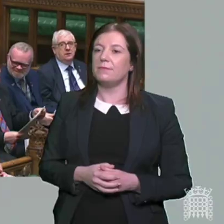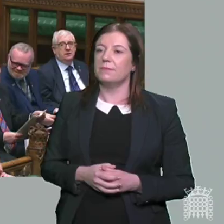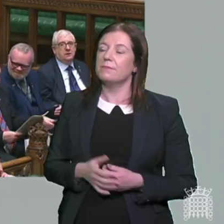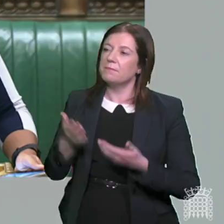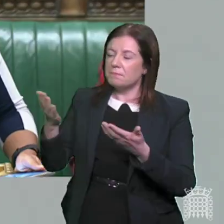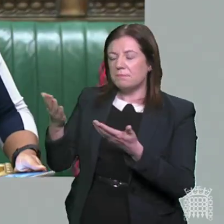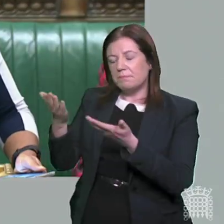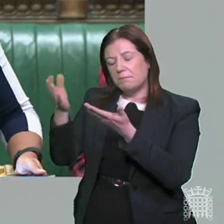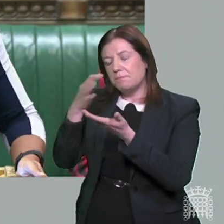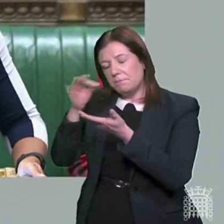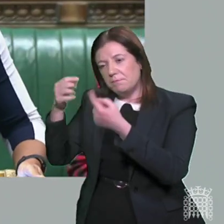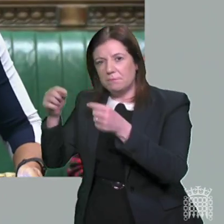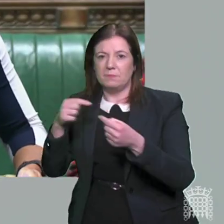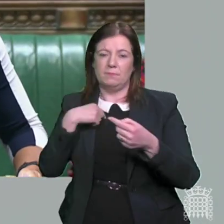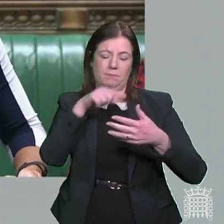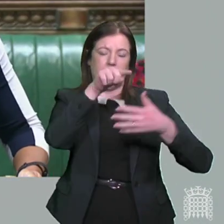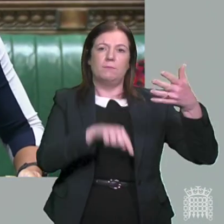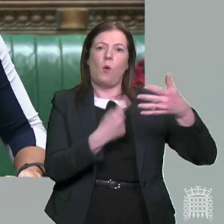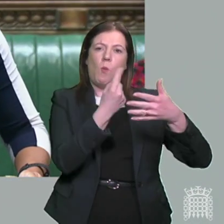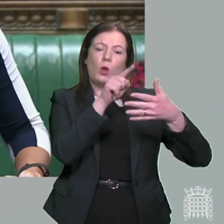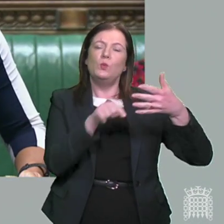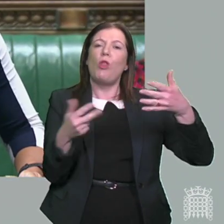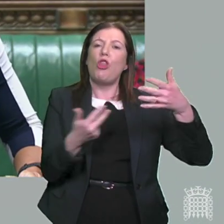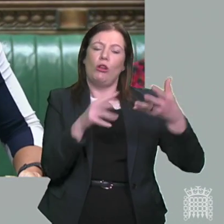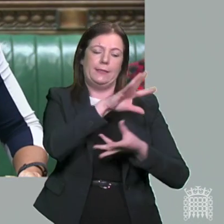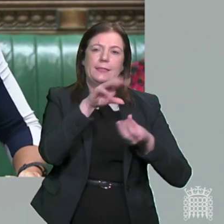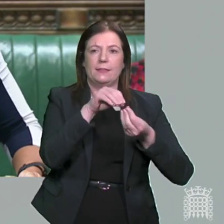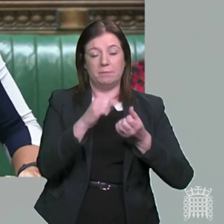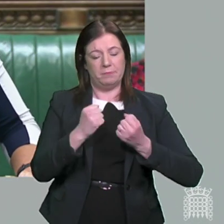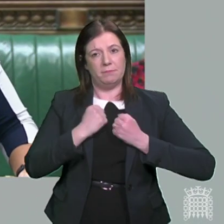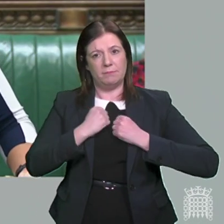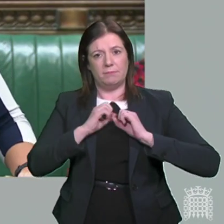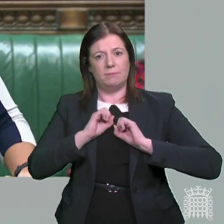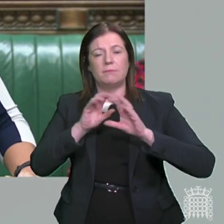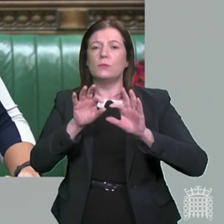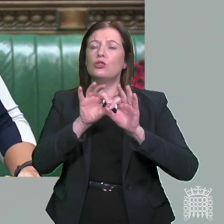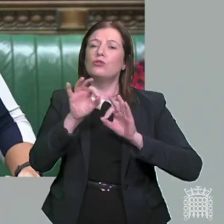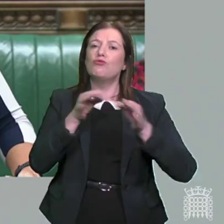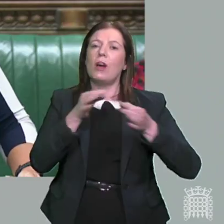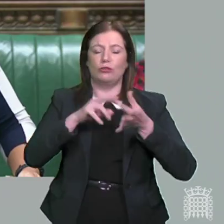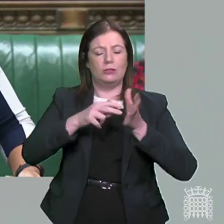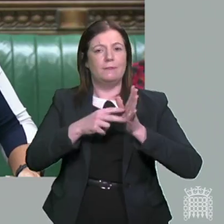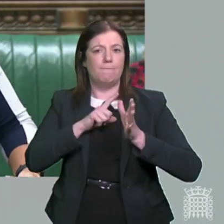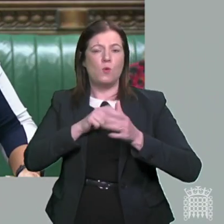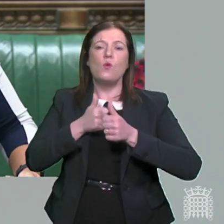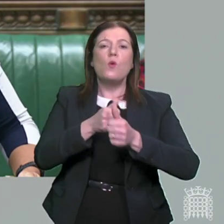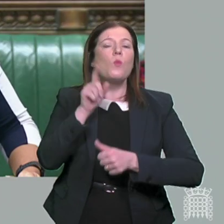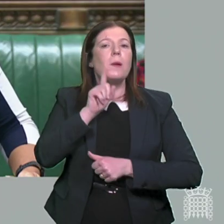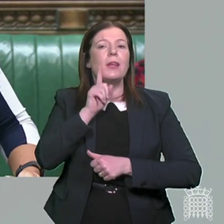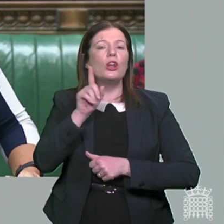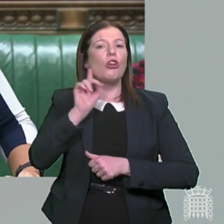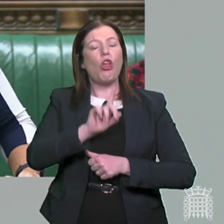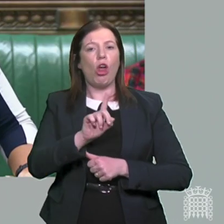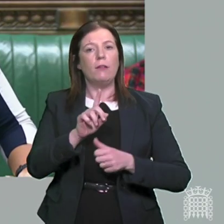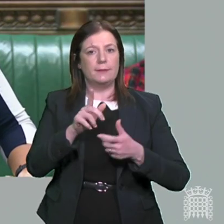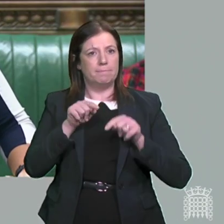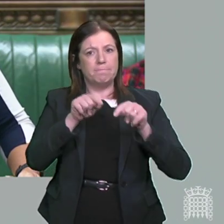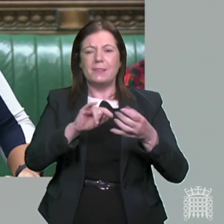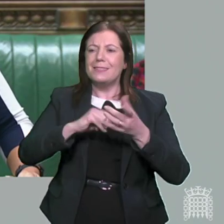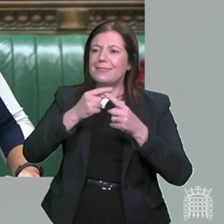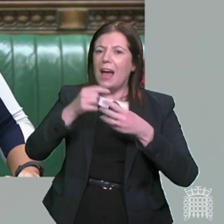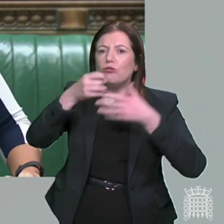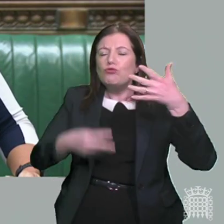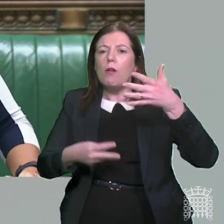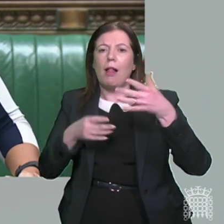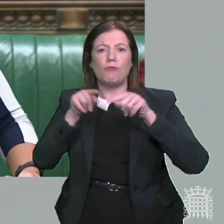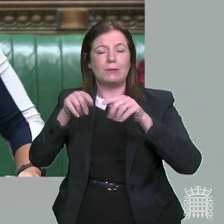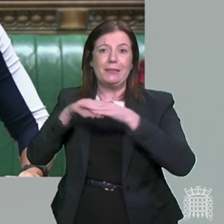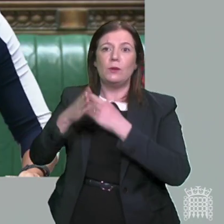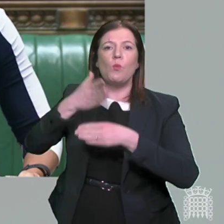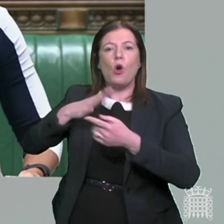As part of our strategy to tackle violence against women and girls, we have committed to strengthen the protections against sexual harassment in the workplace.